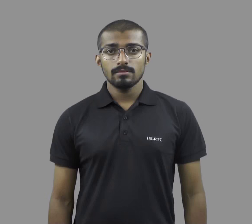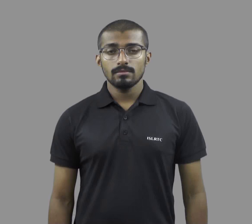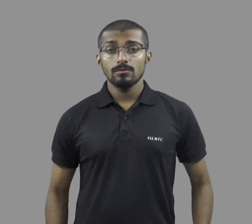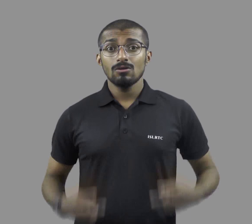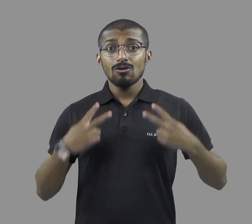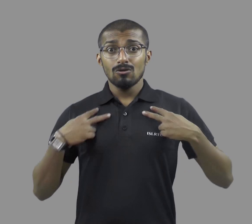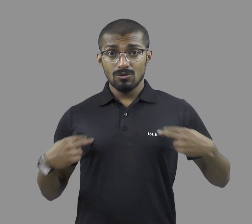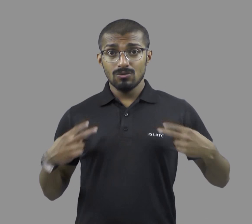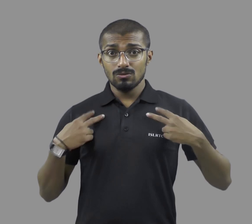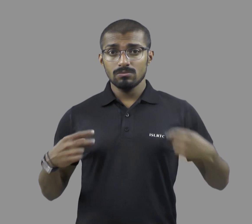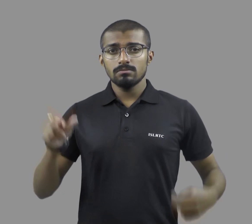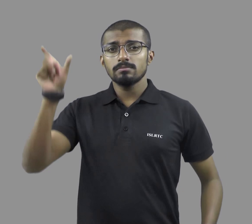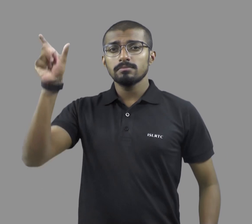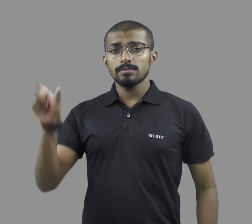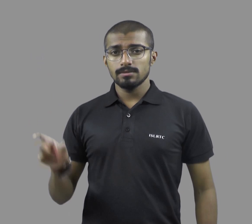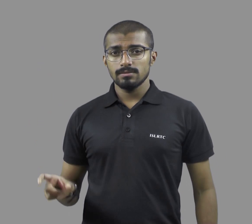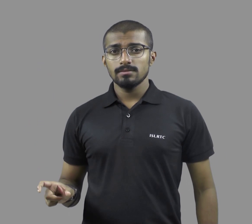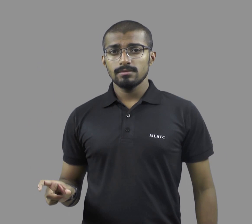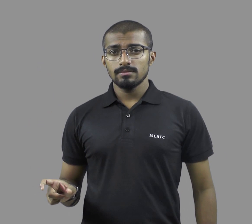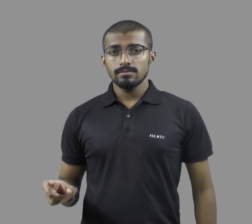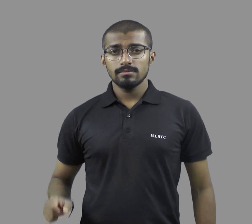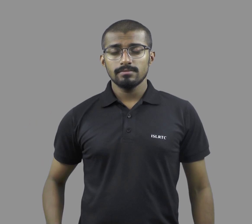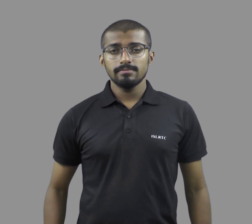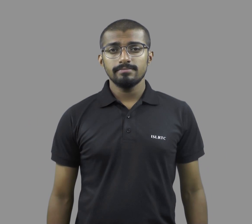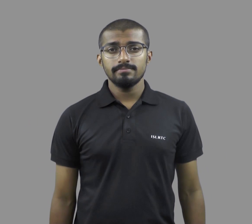Lawyer